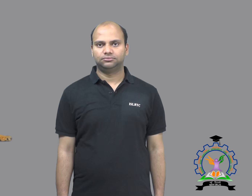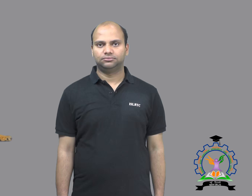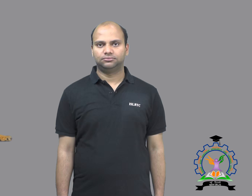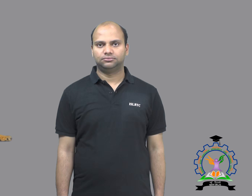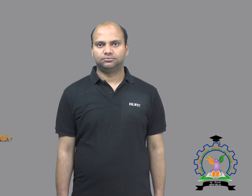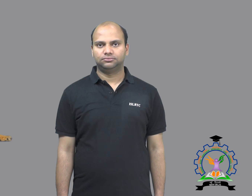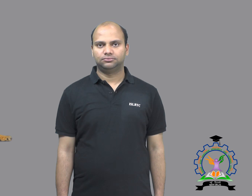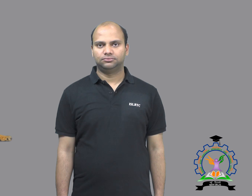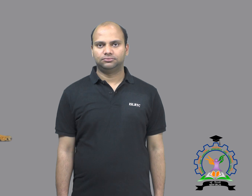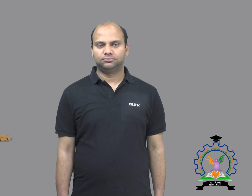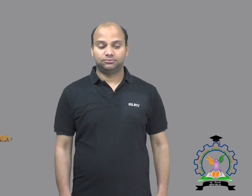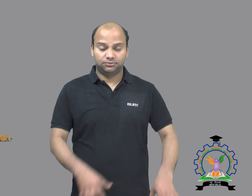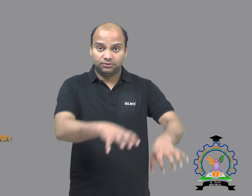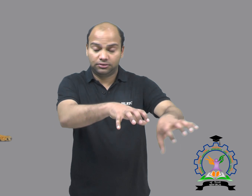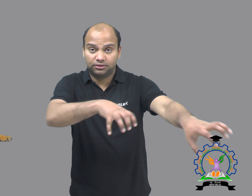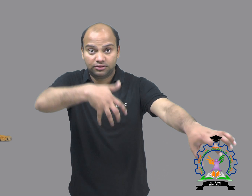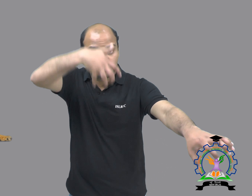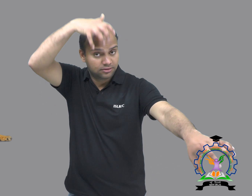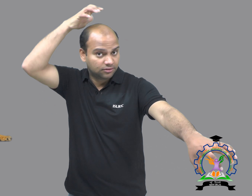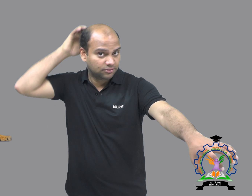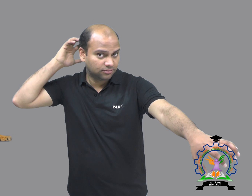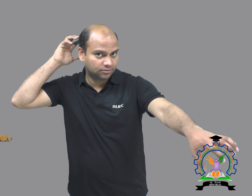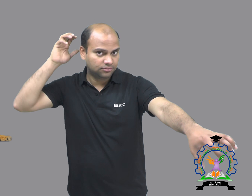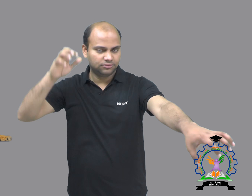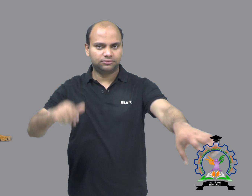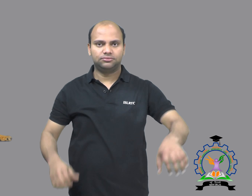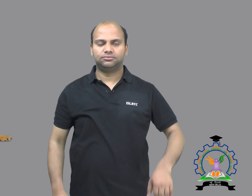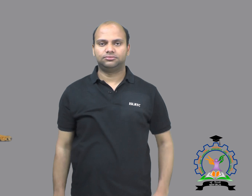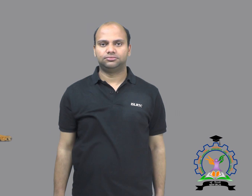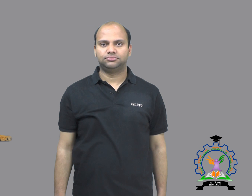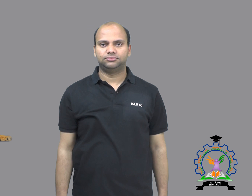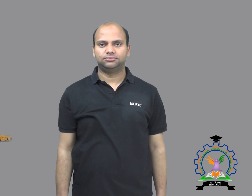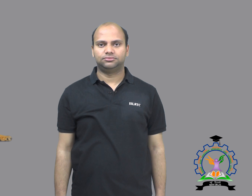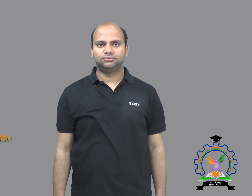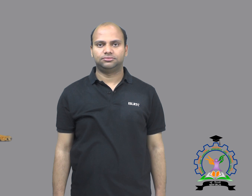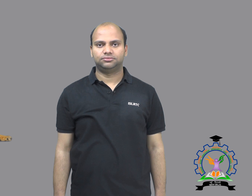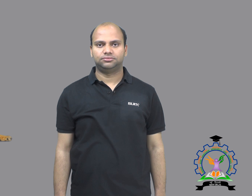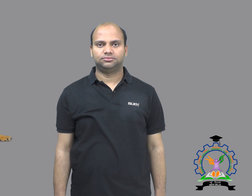Lion